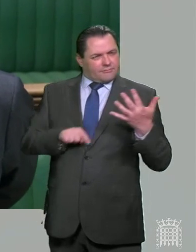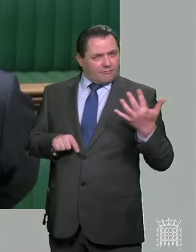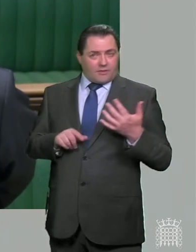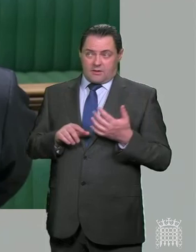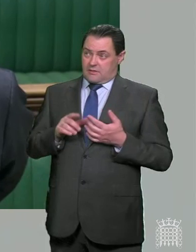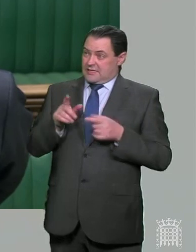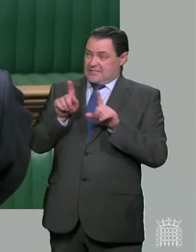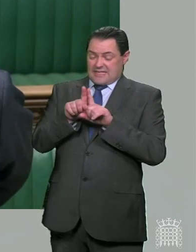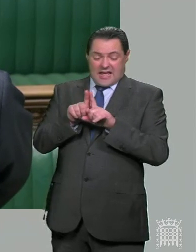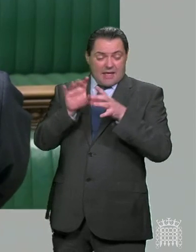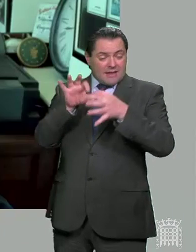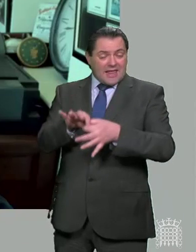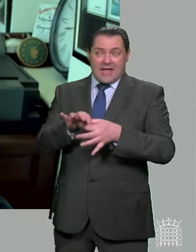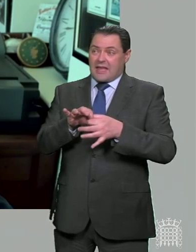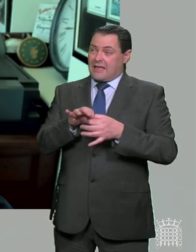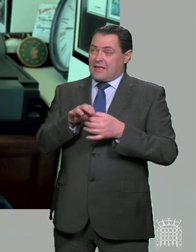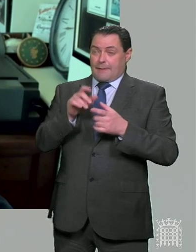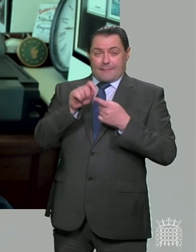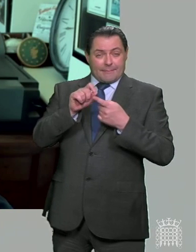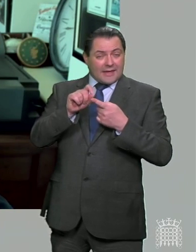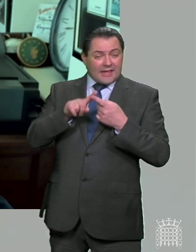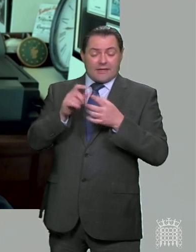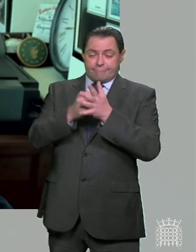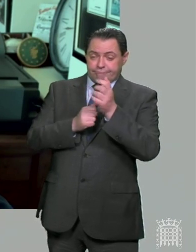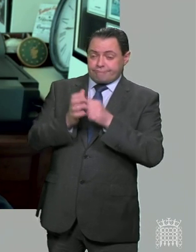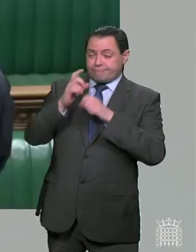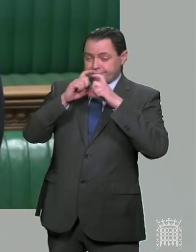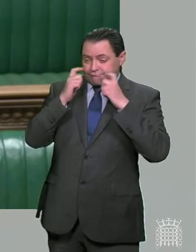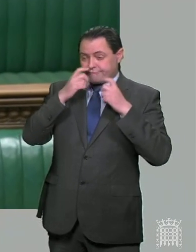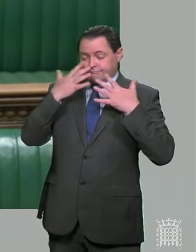The same goes for rolling out PPE.